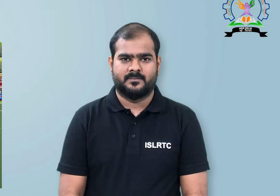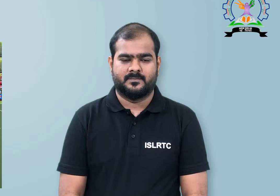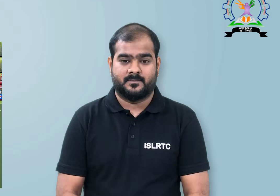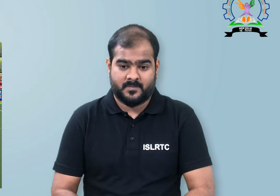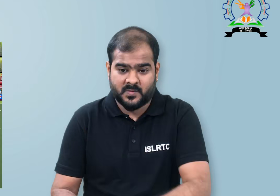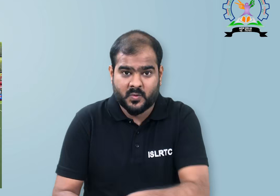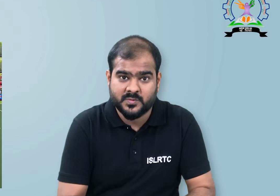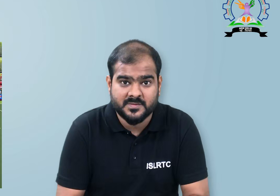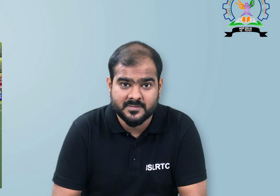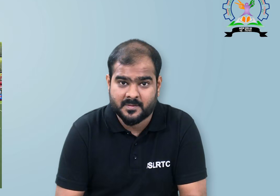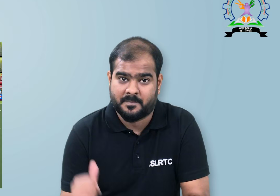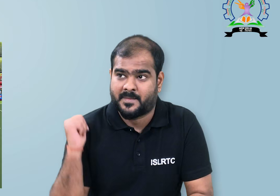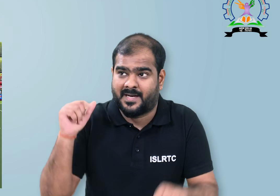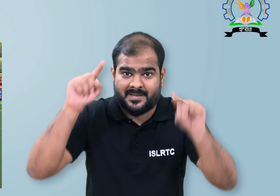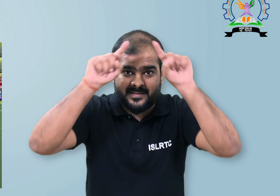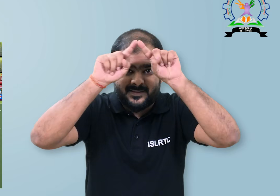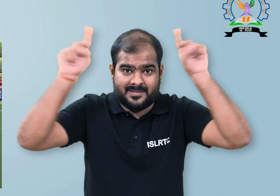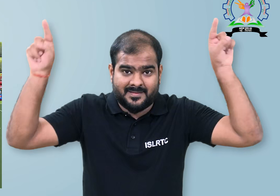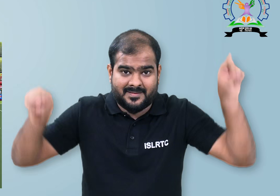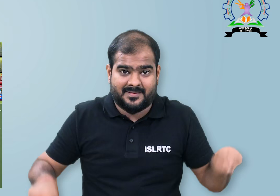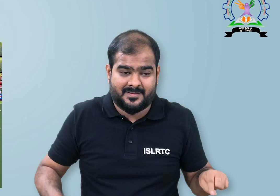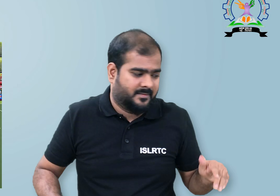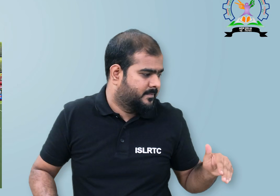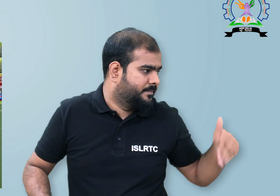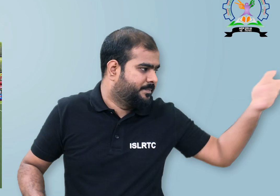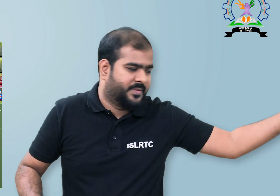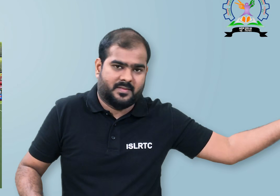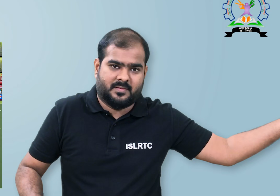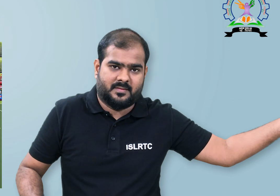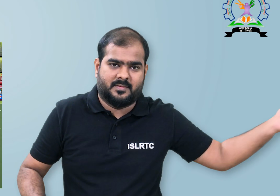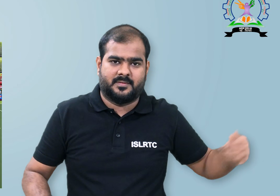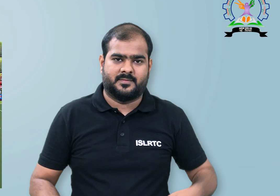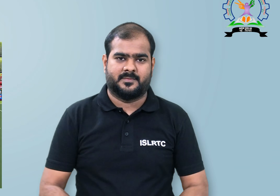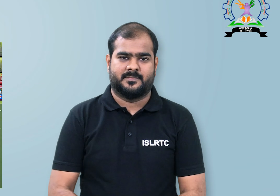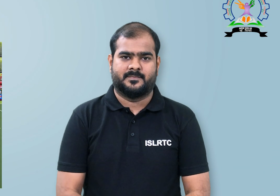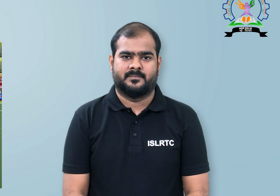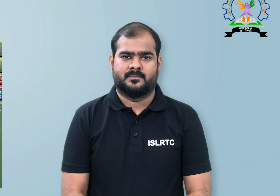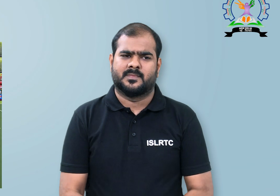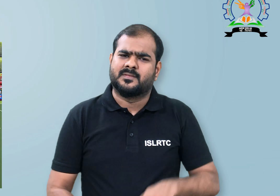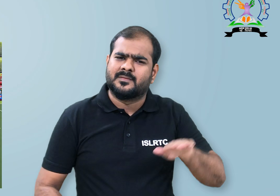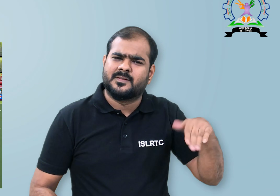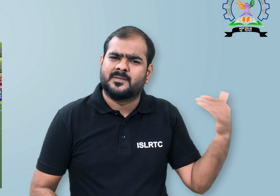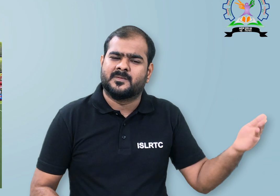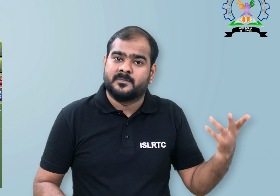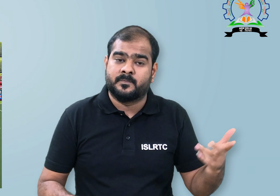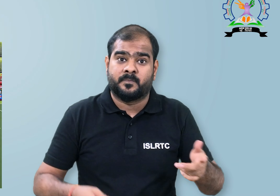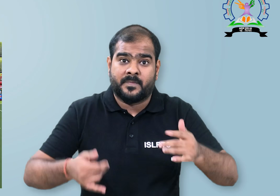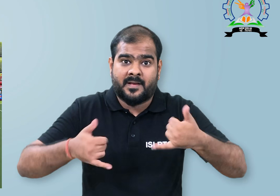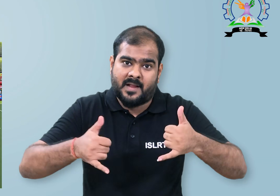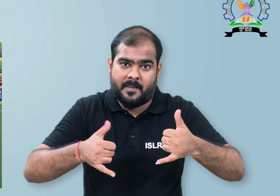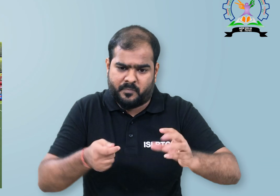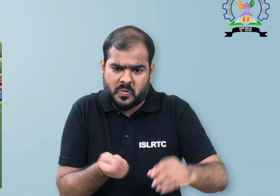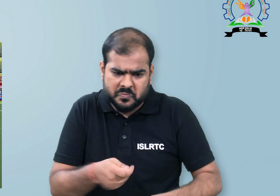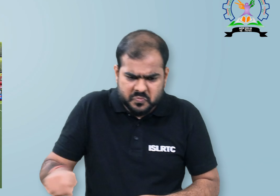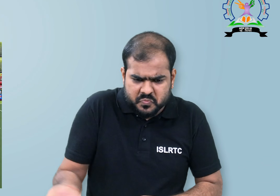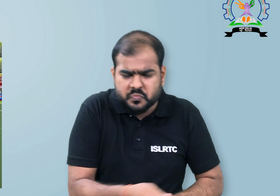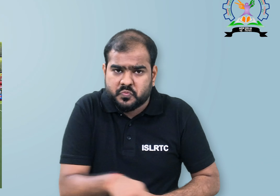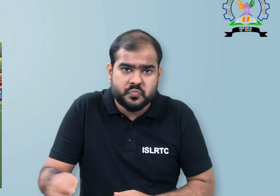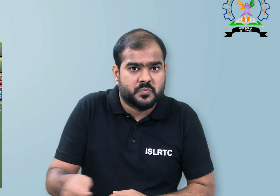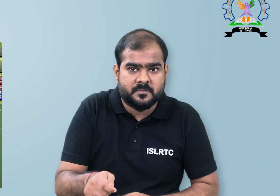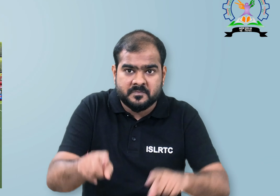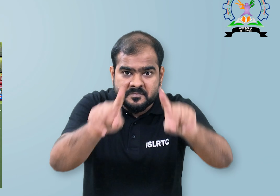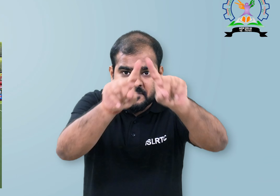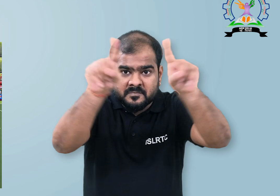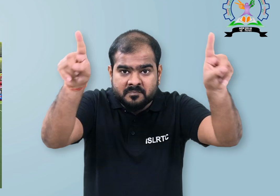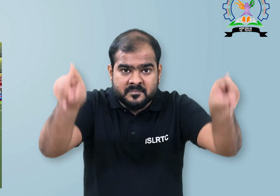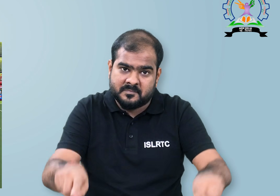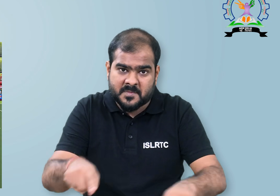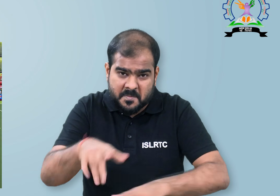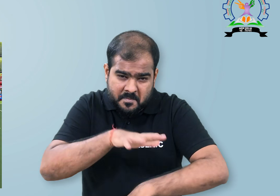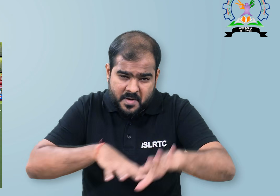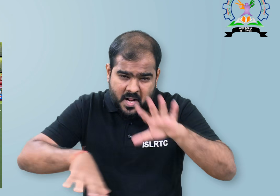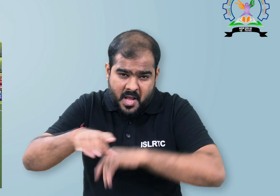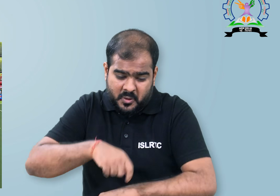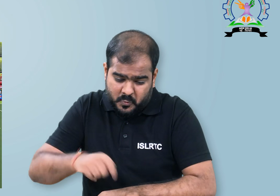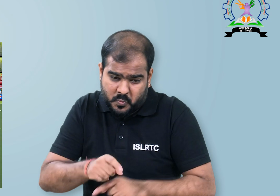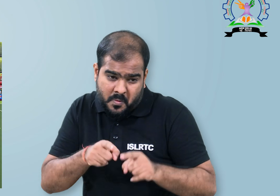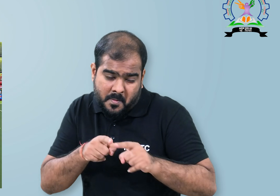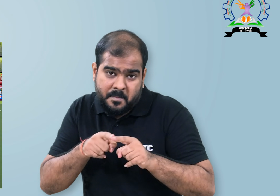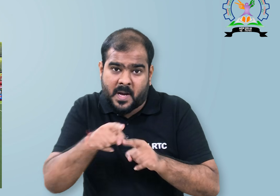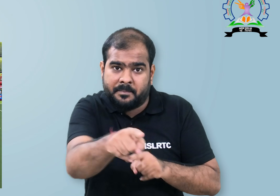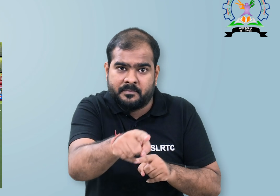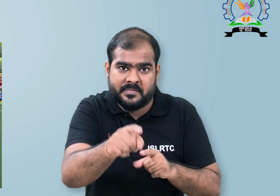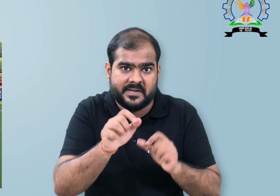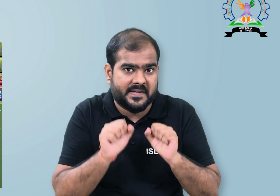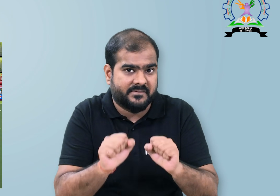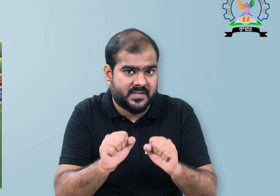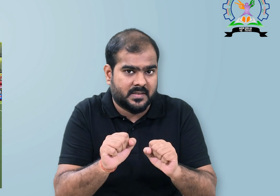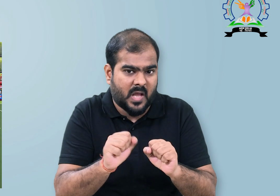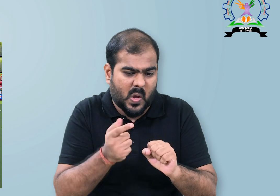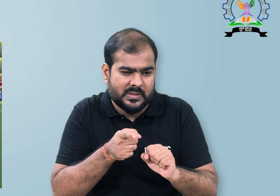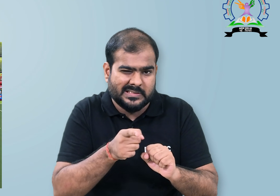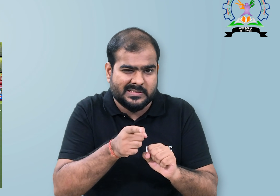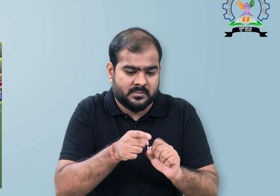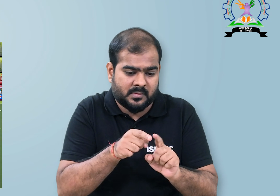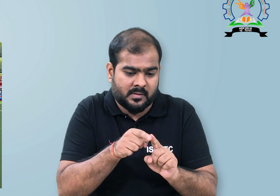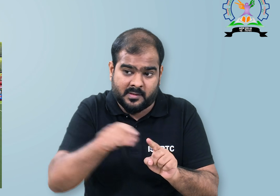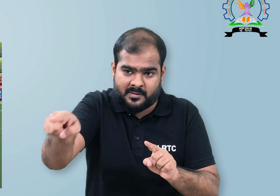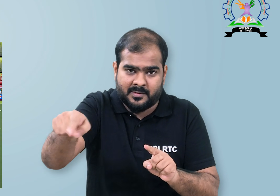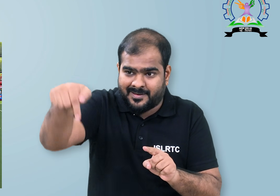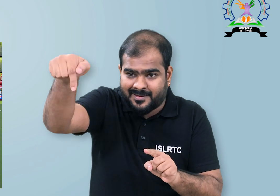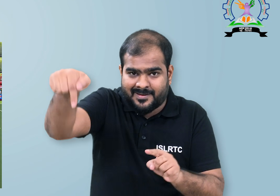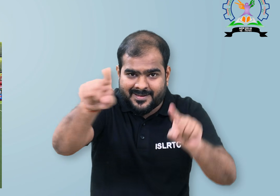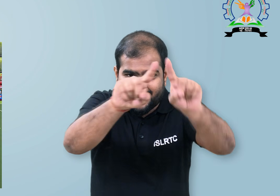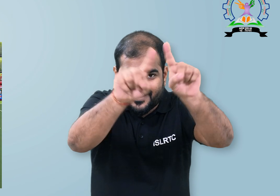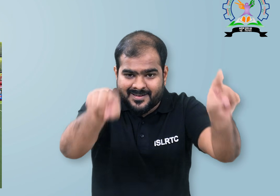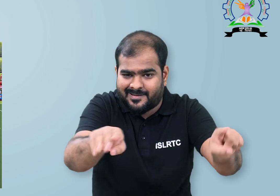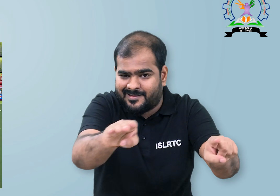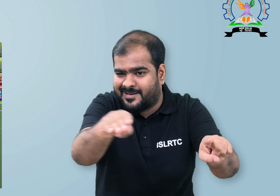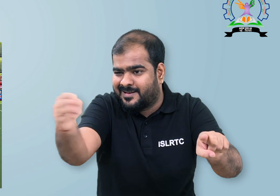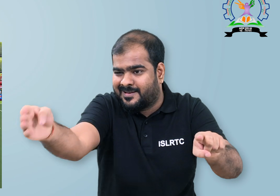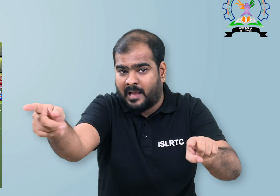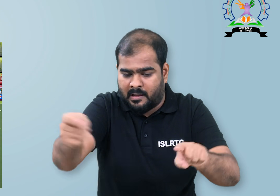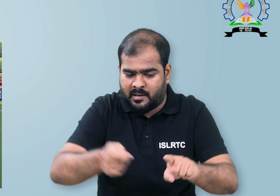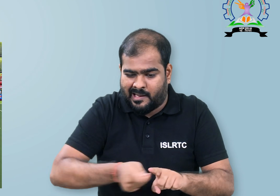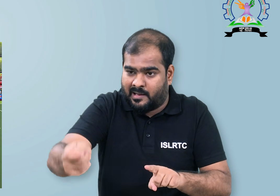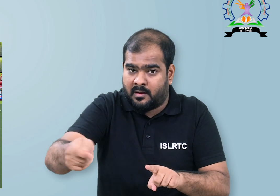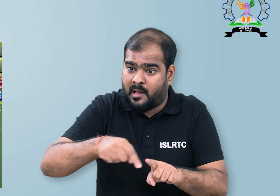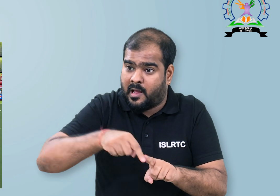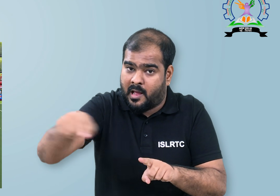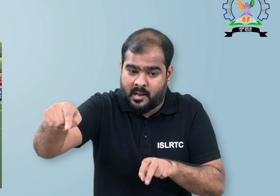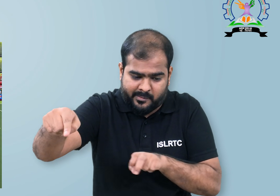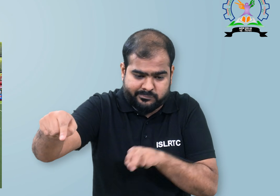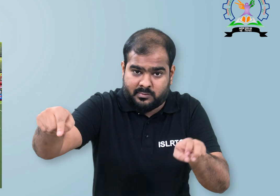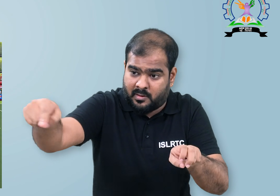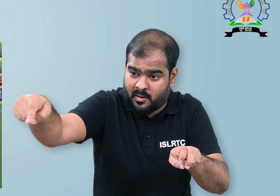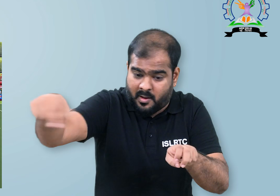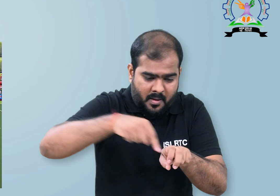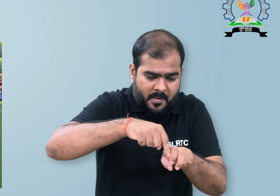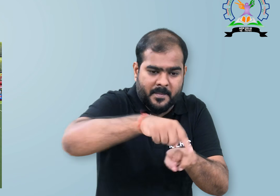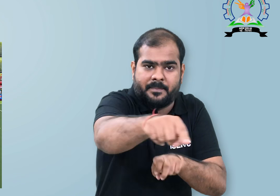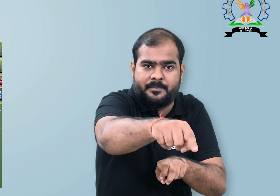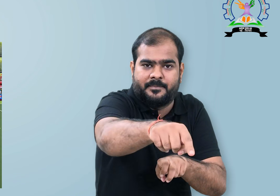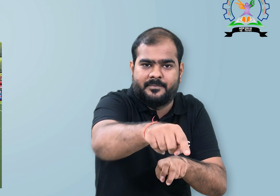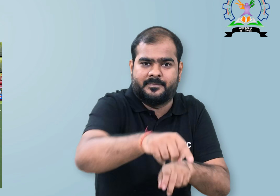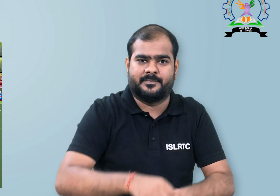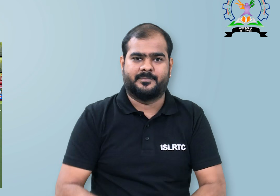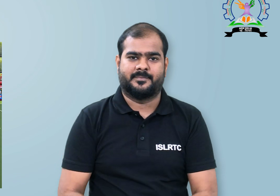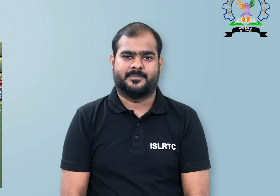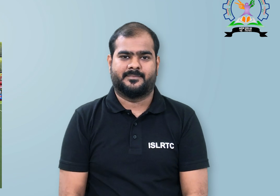Short corner Short corner: A penalty awarded near the goal where the attacking team gets a chance to shoot on goal from the edge of the circle.